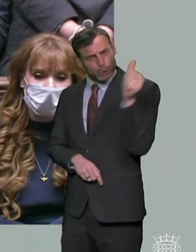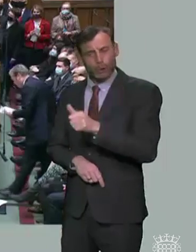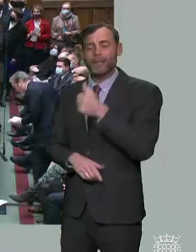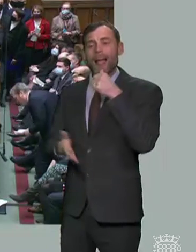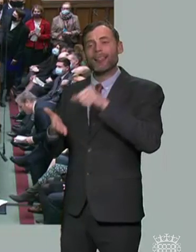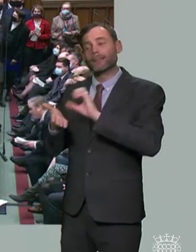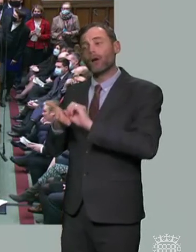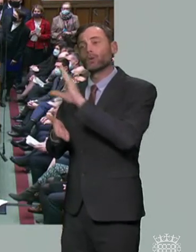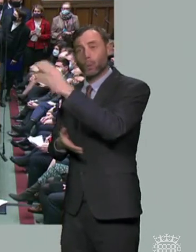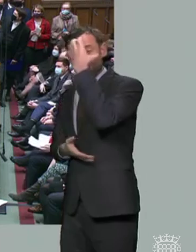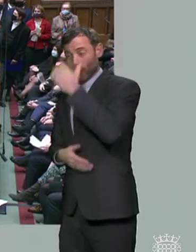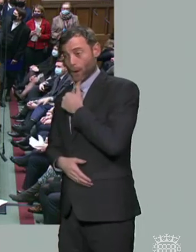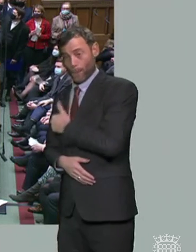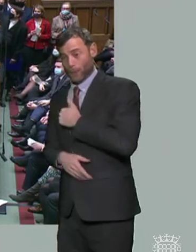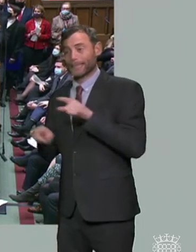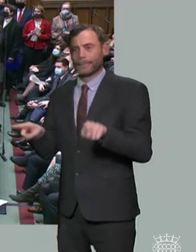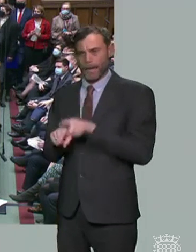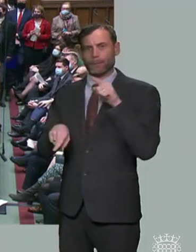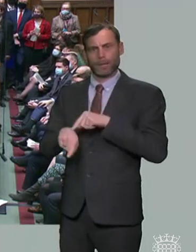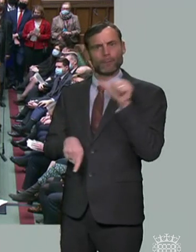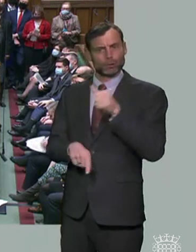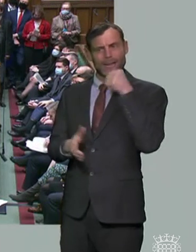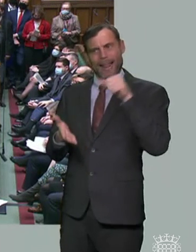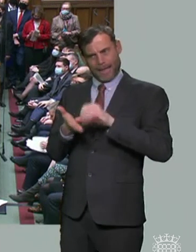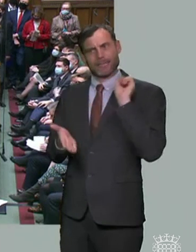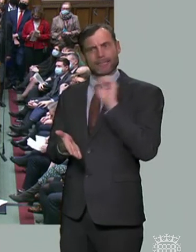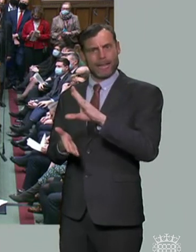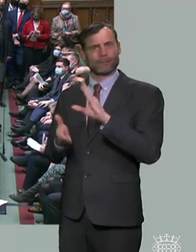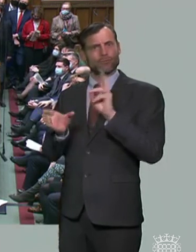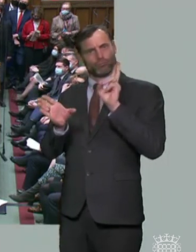I understand why the right hon.